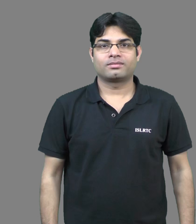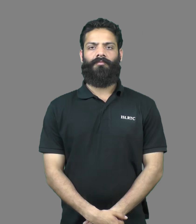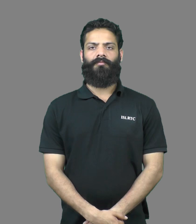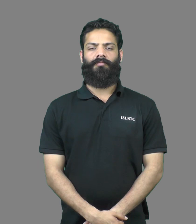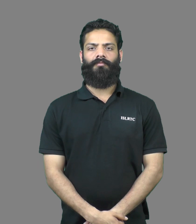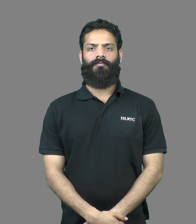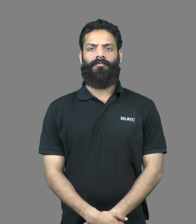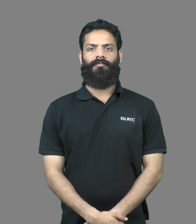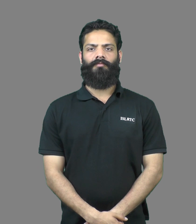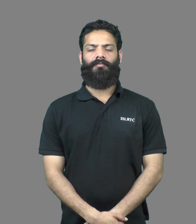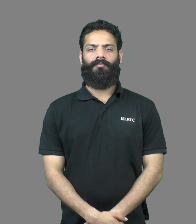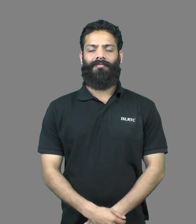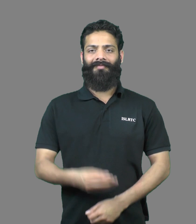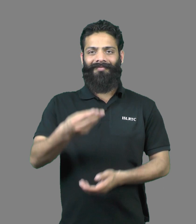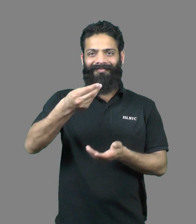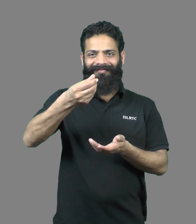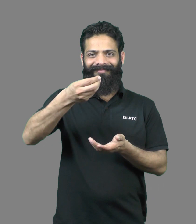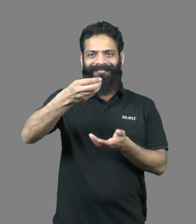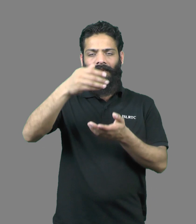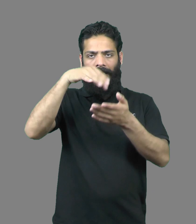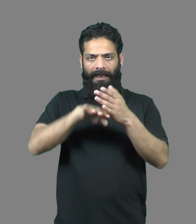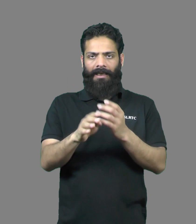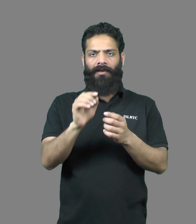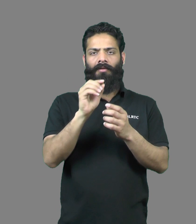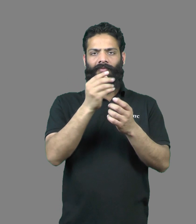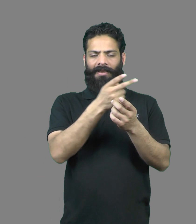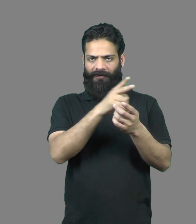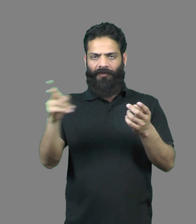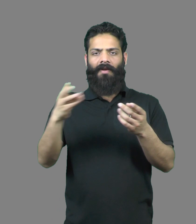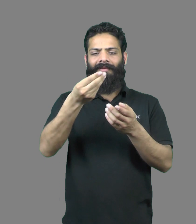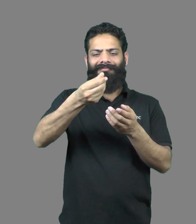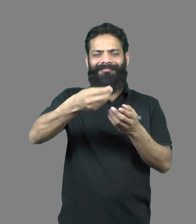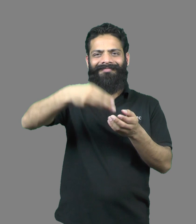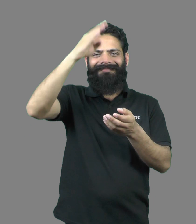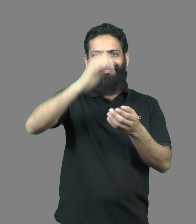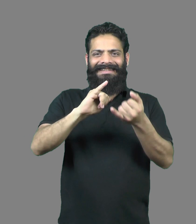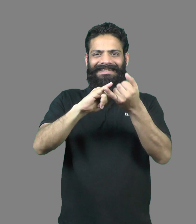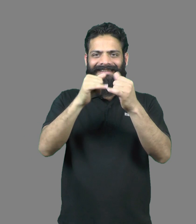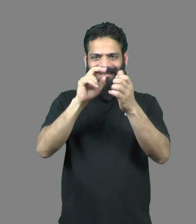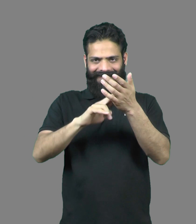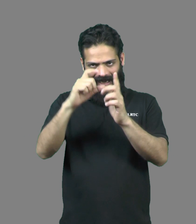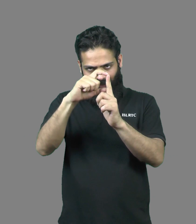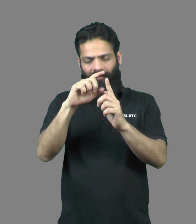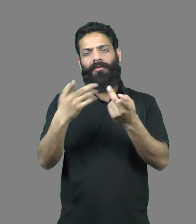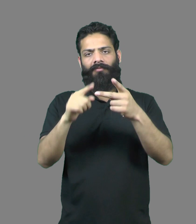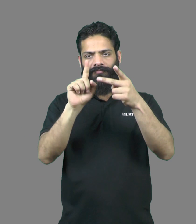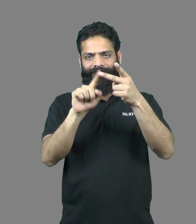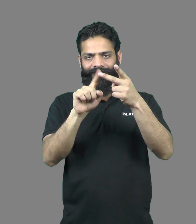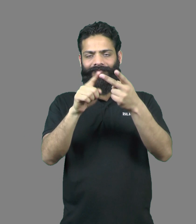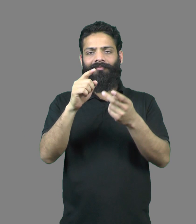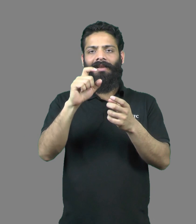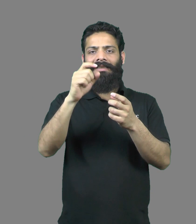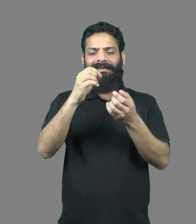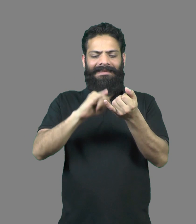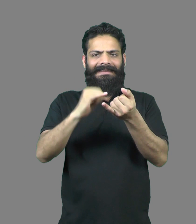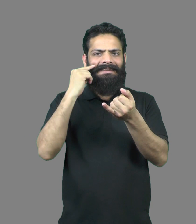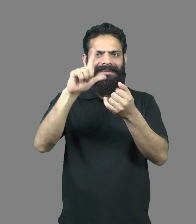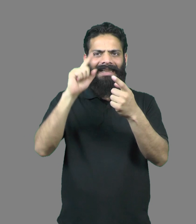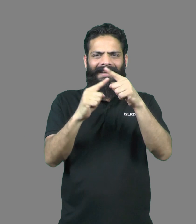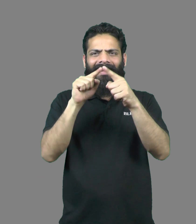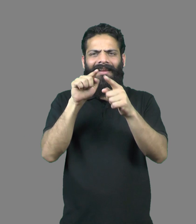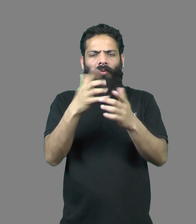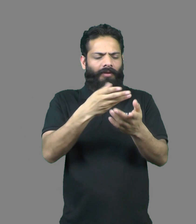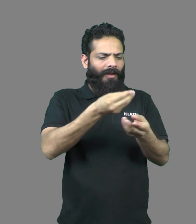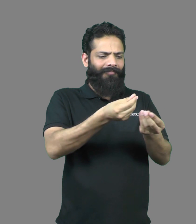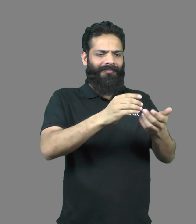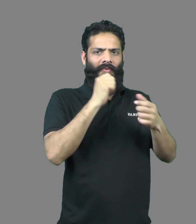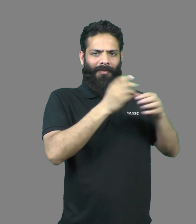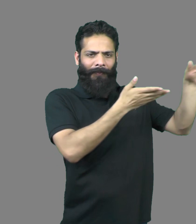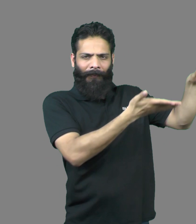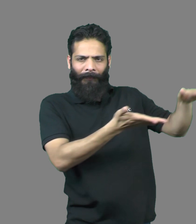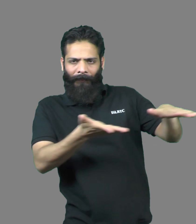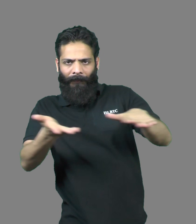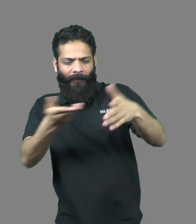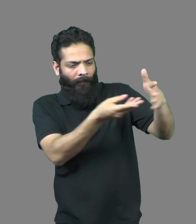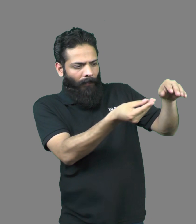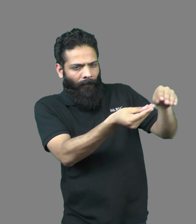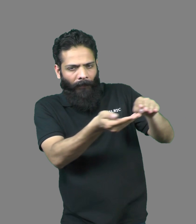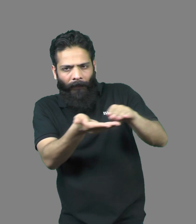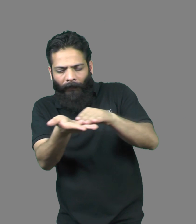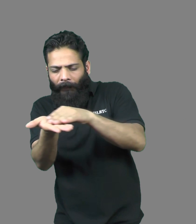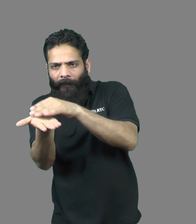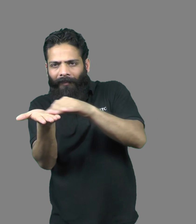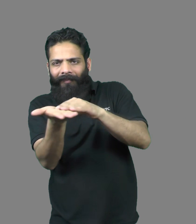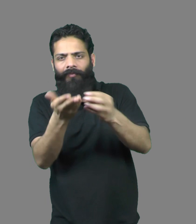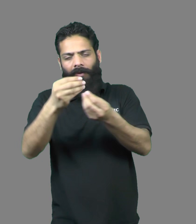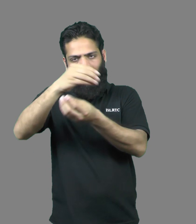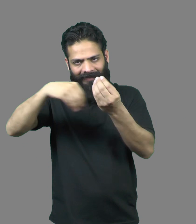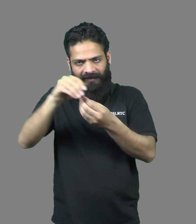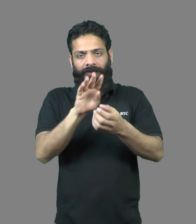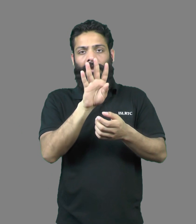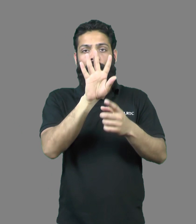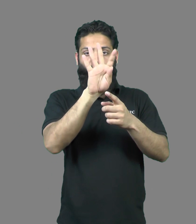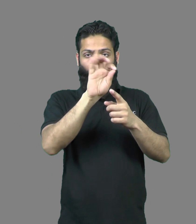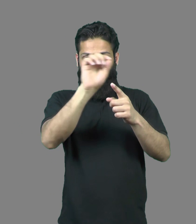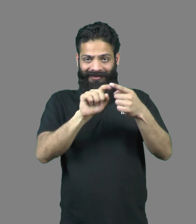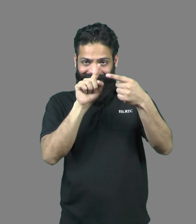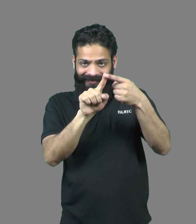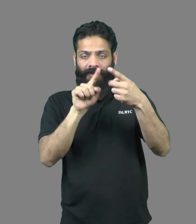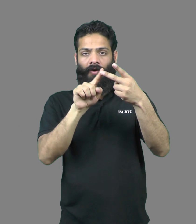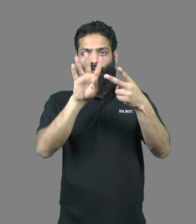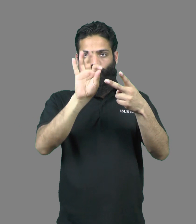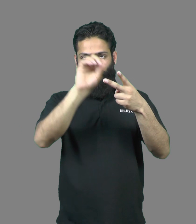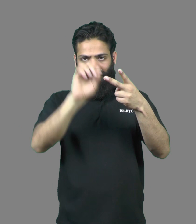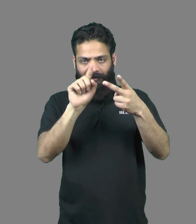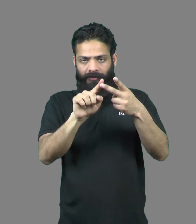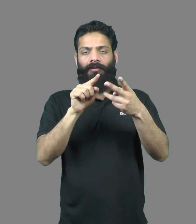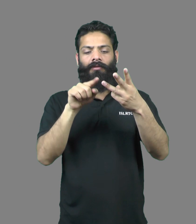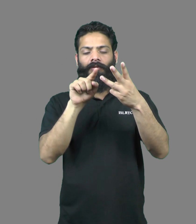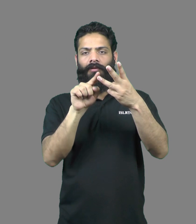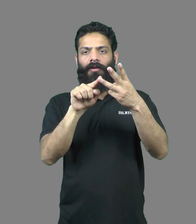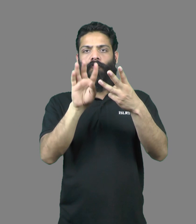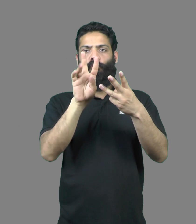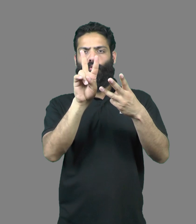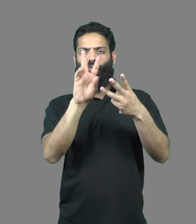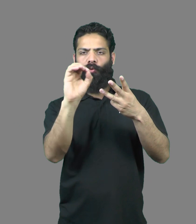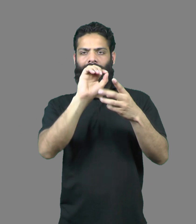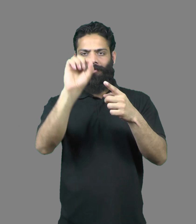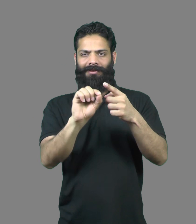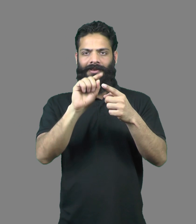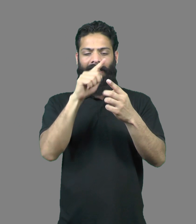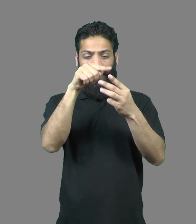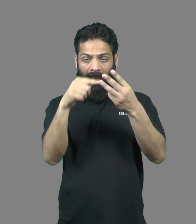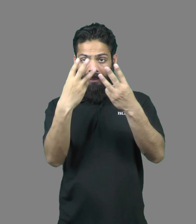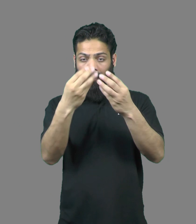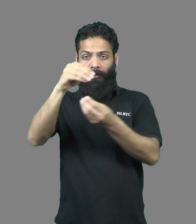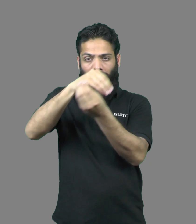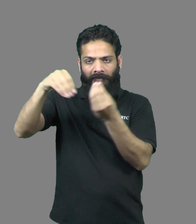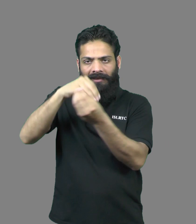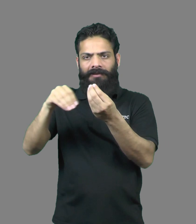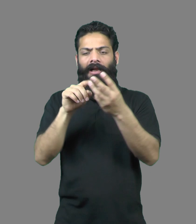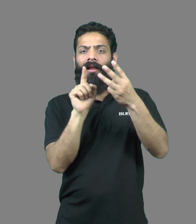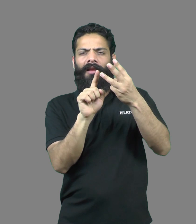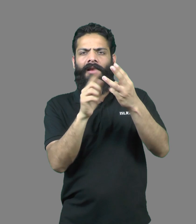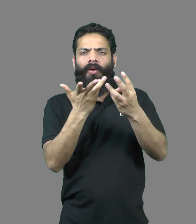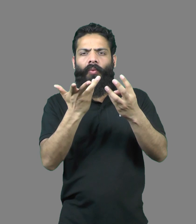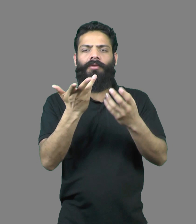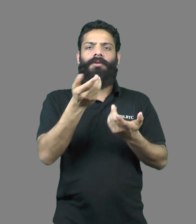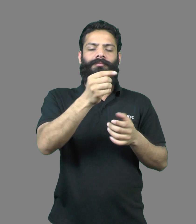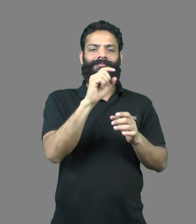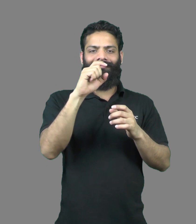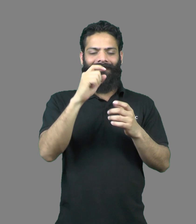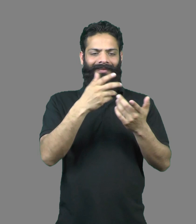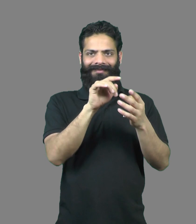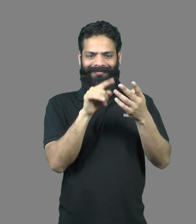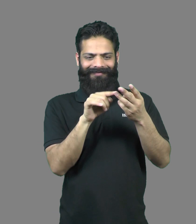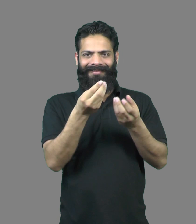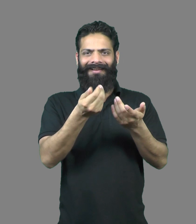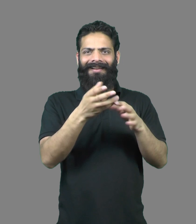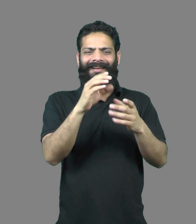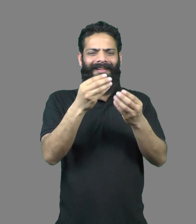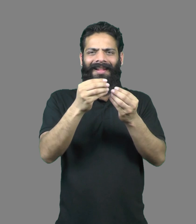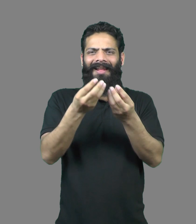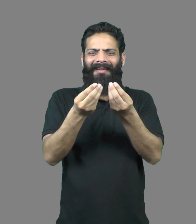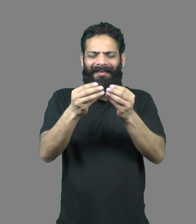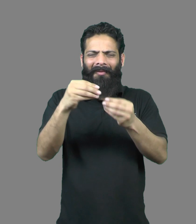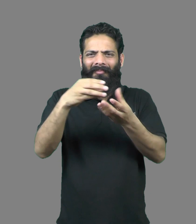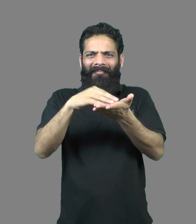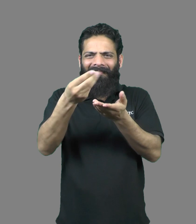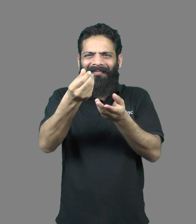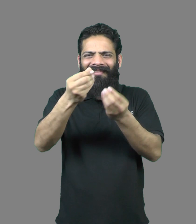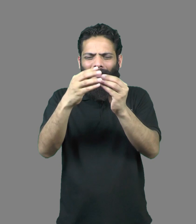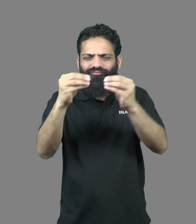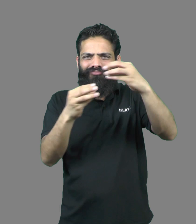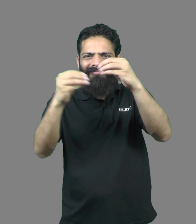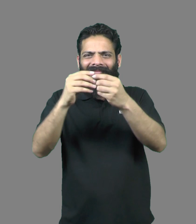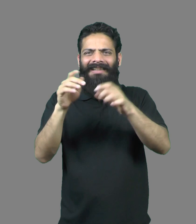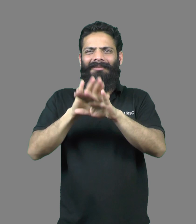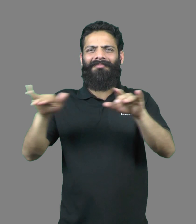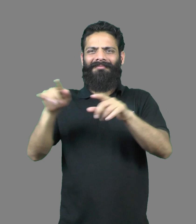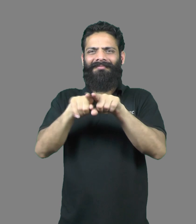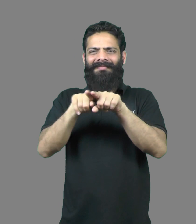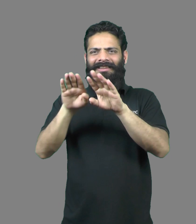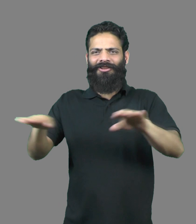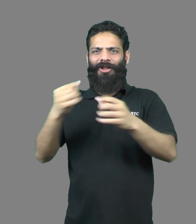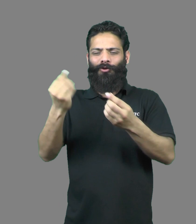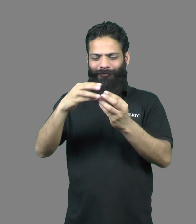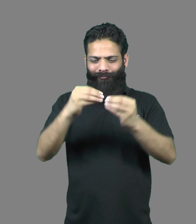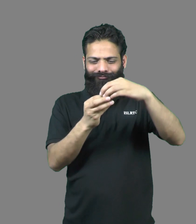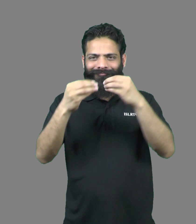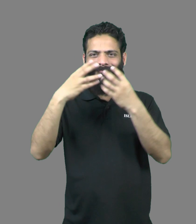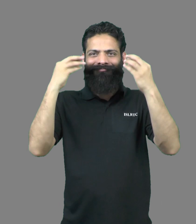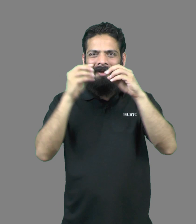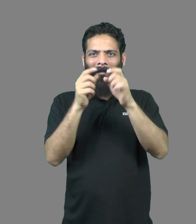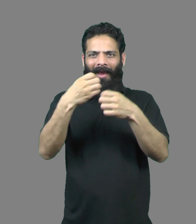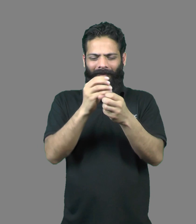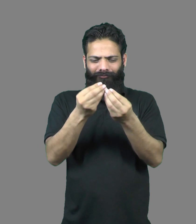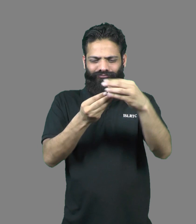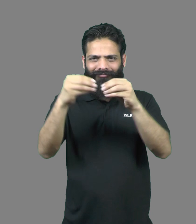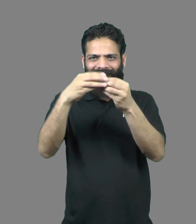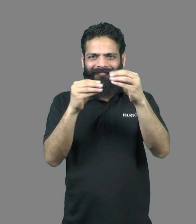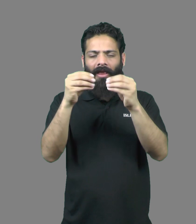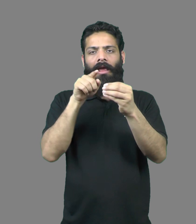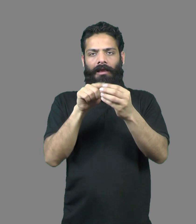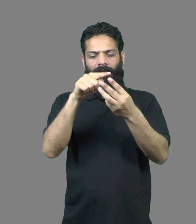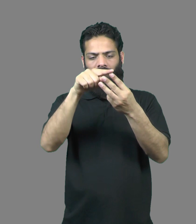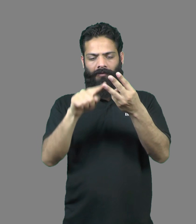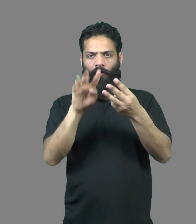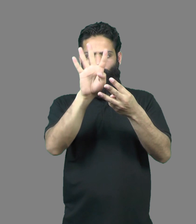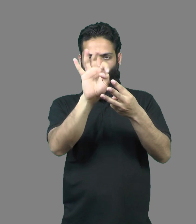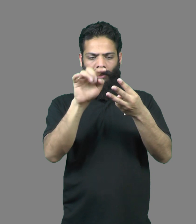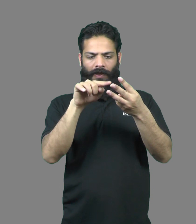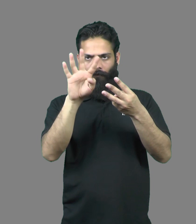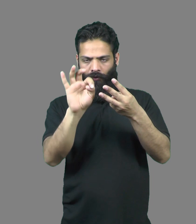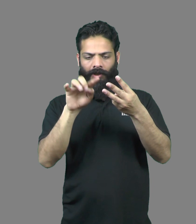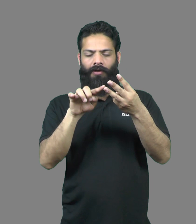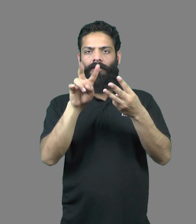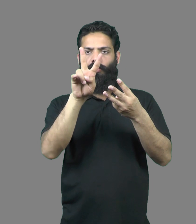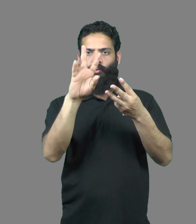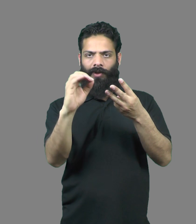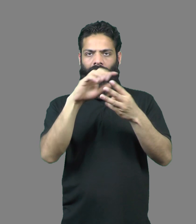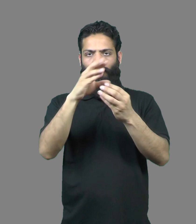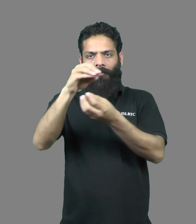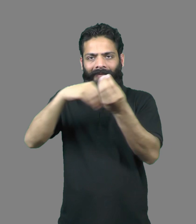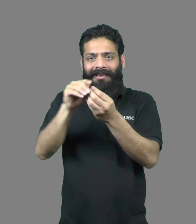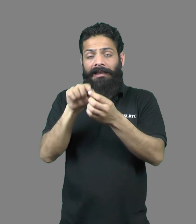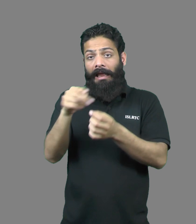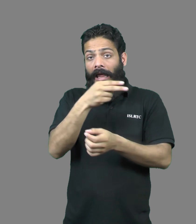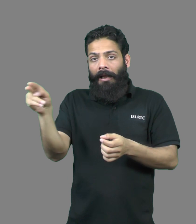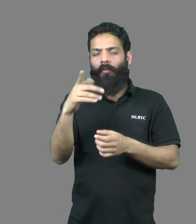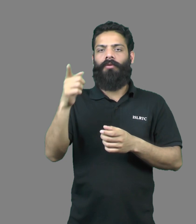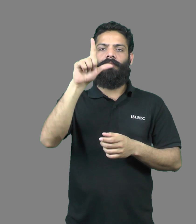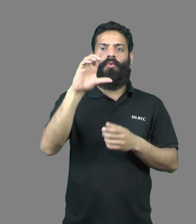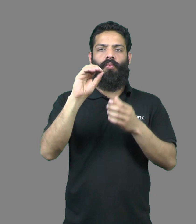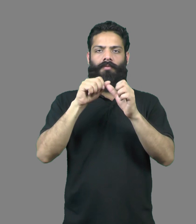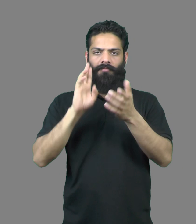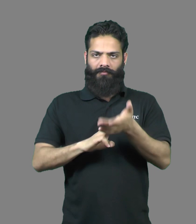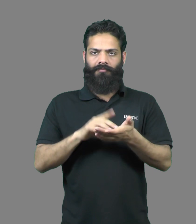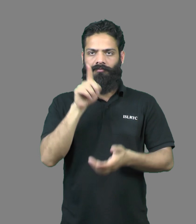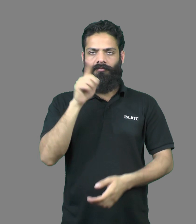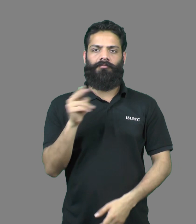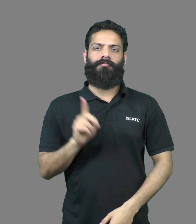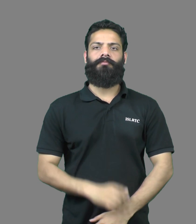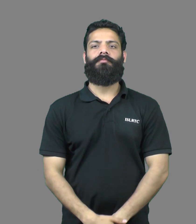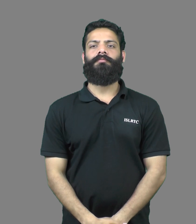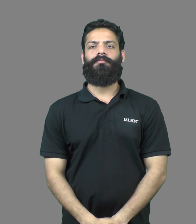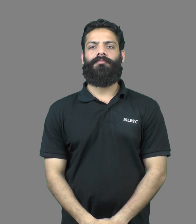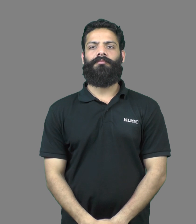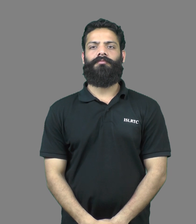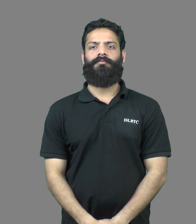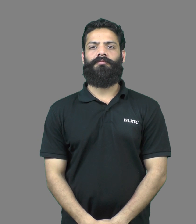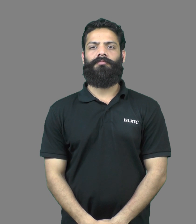Loam